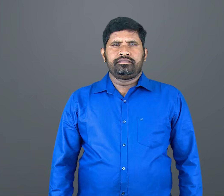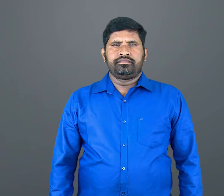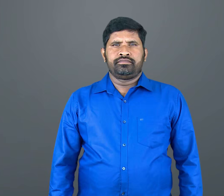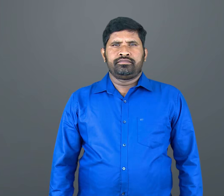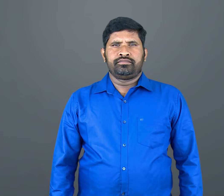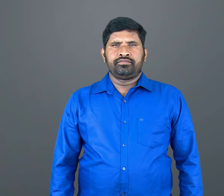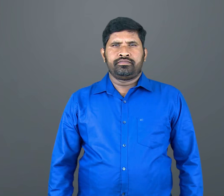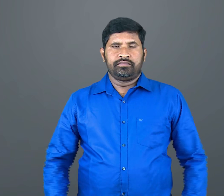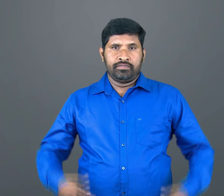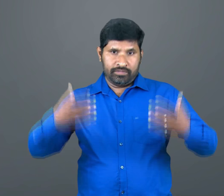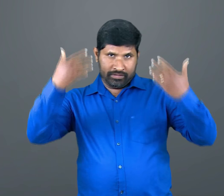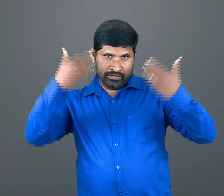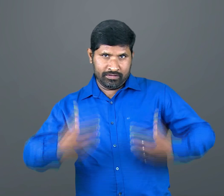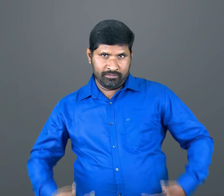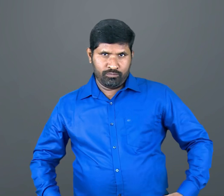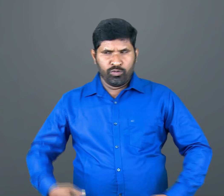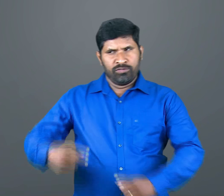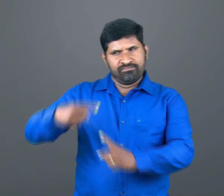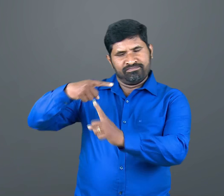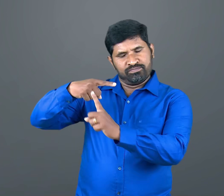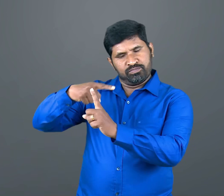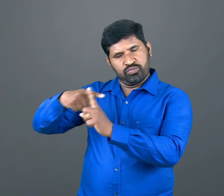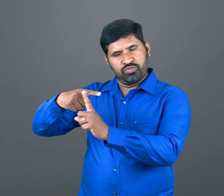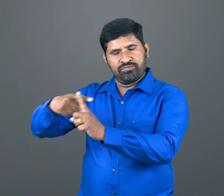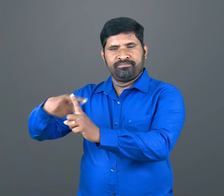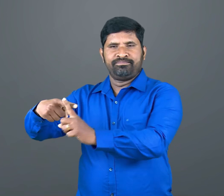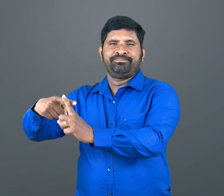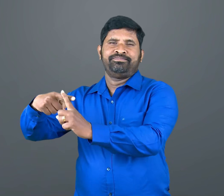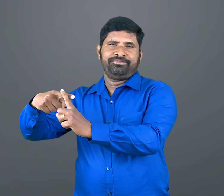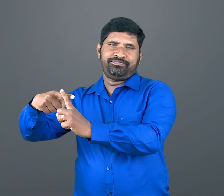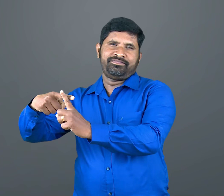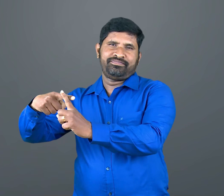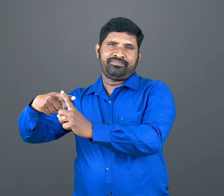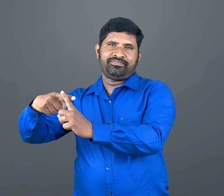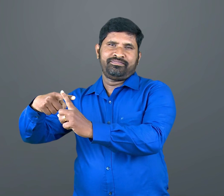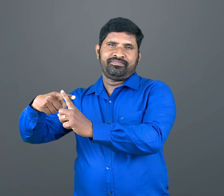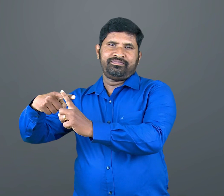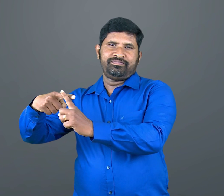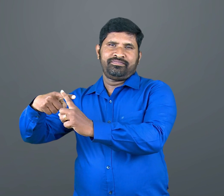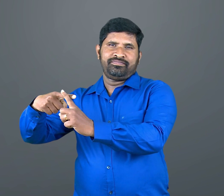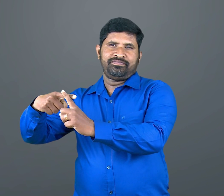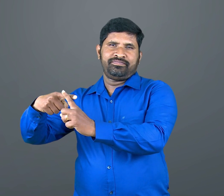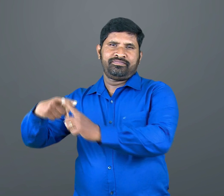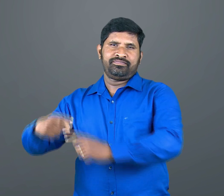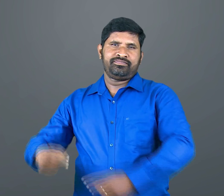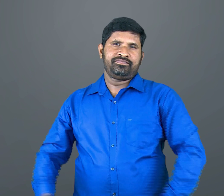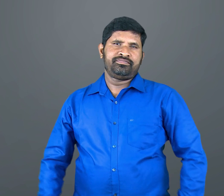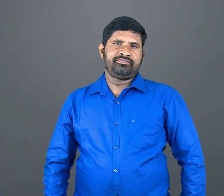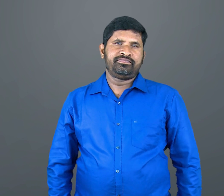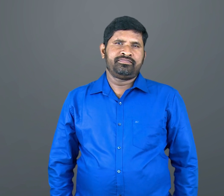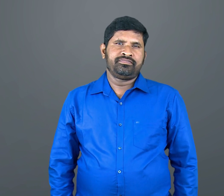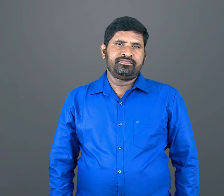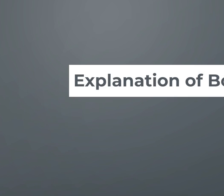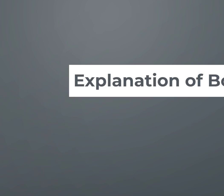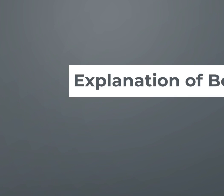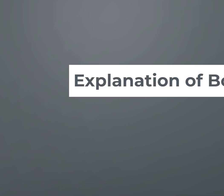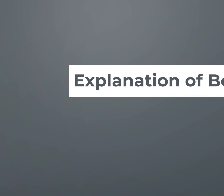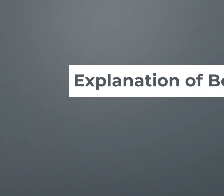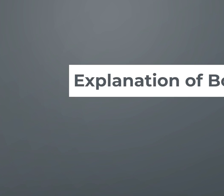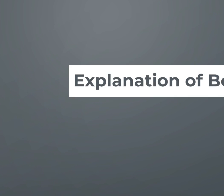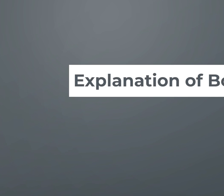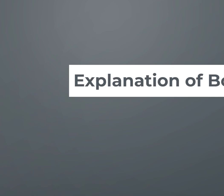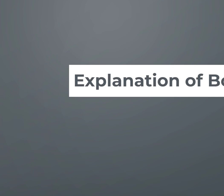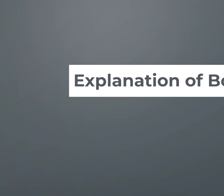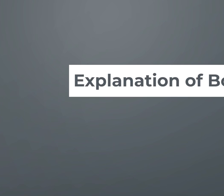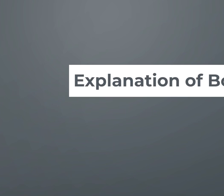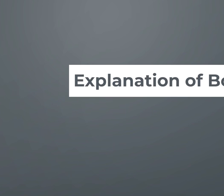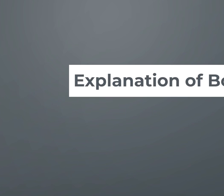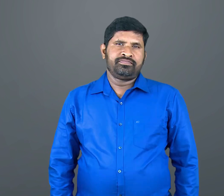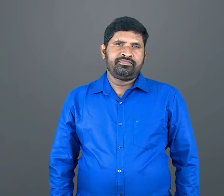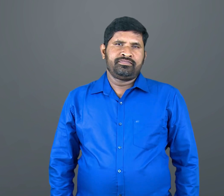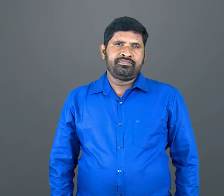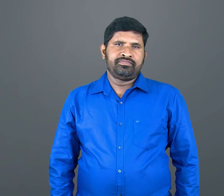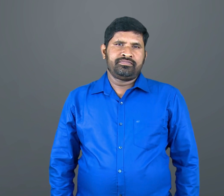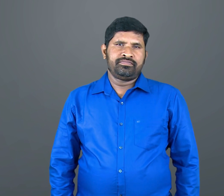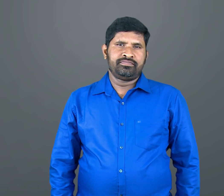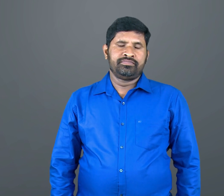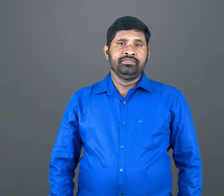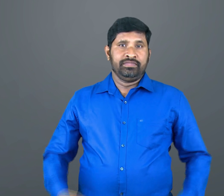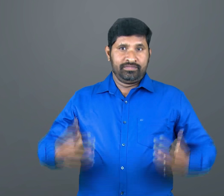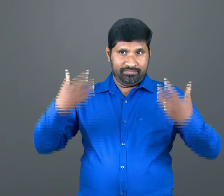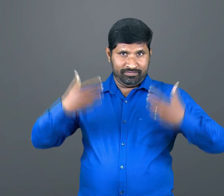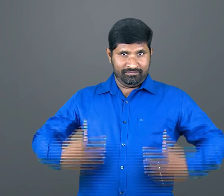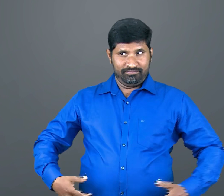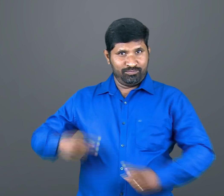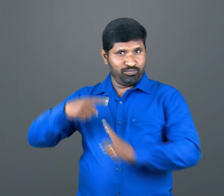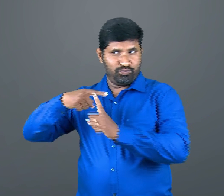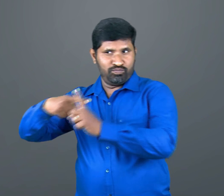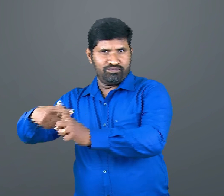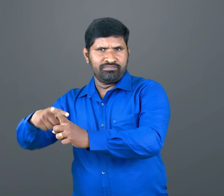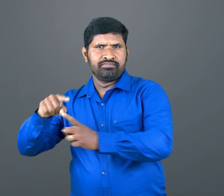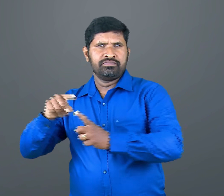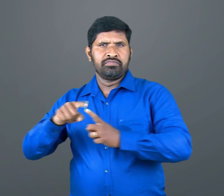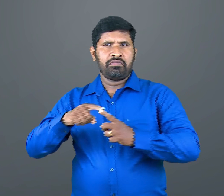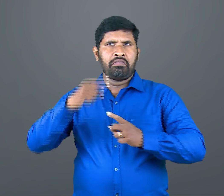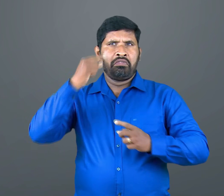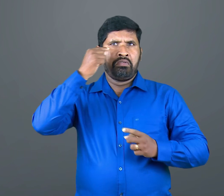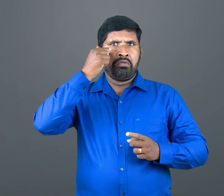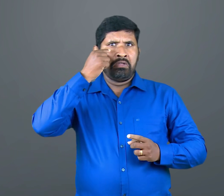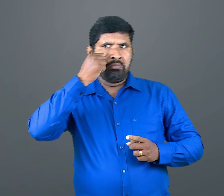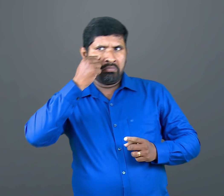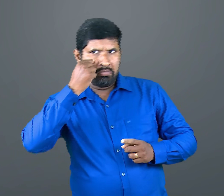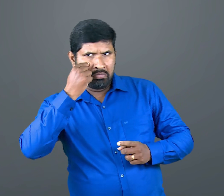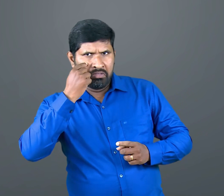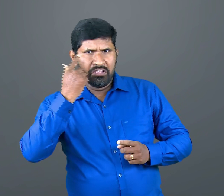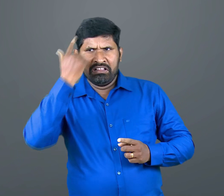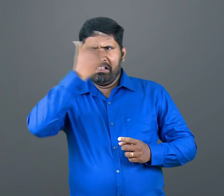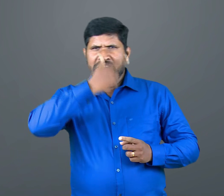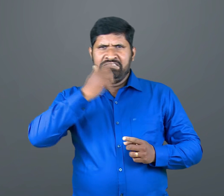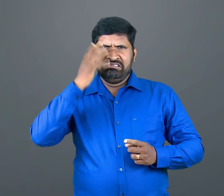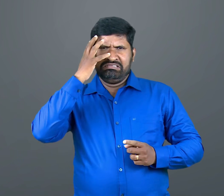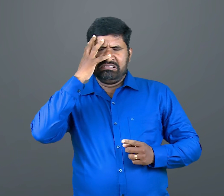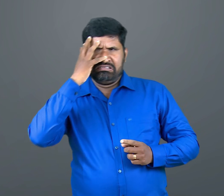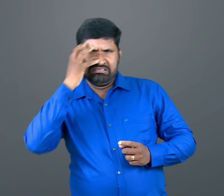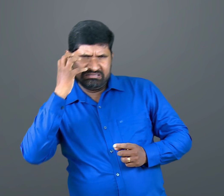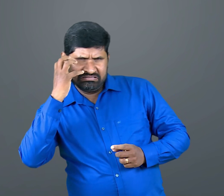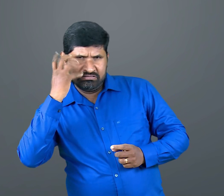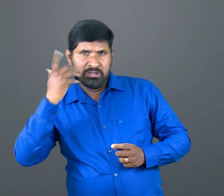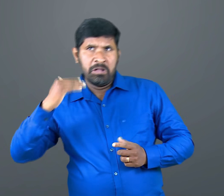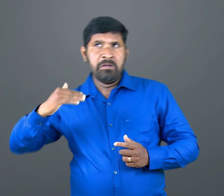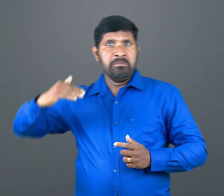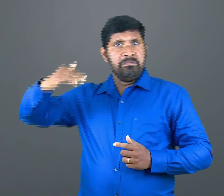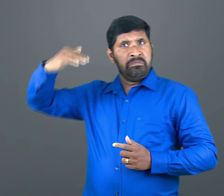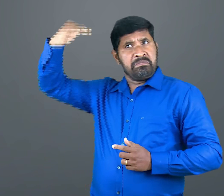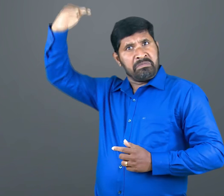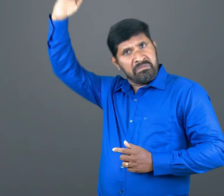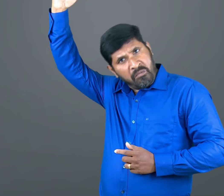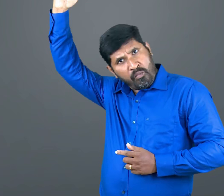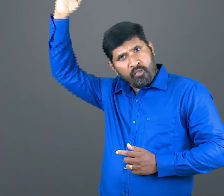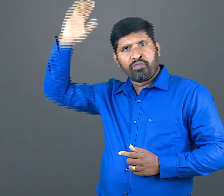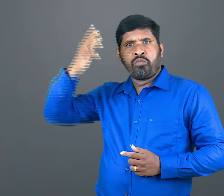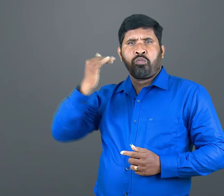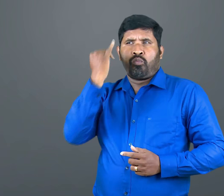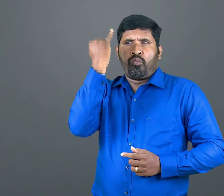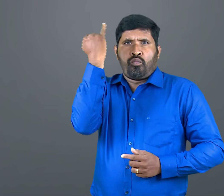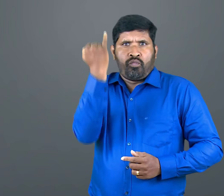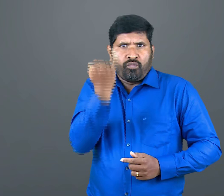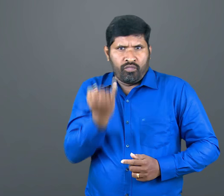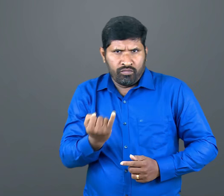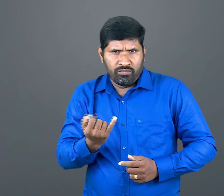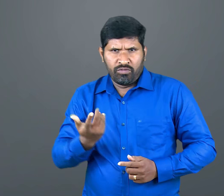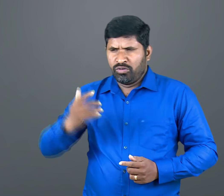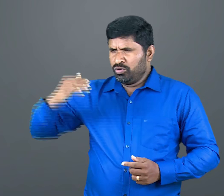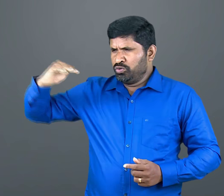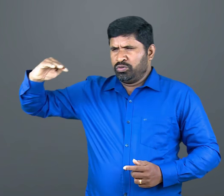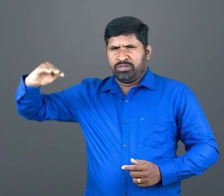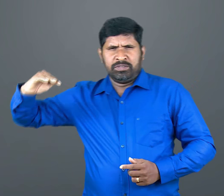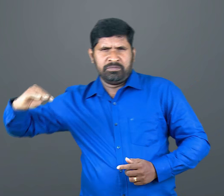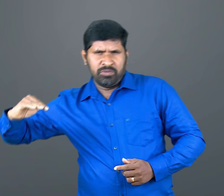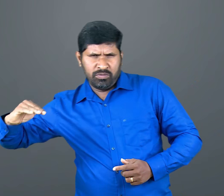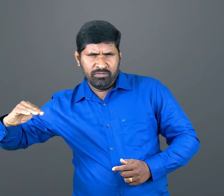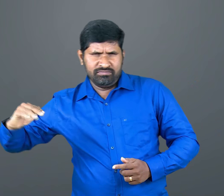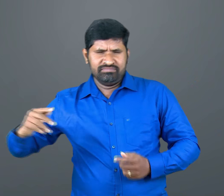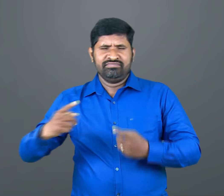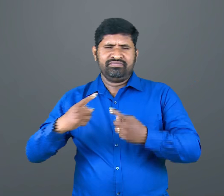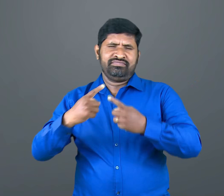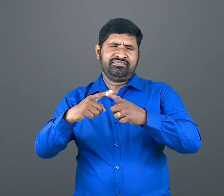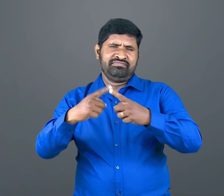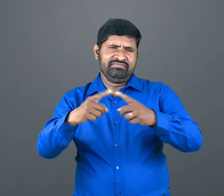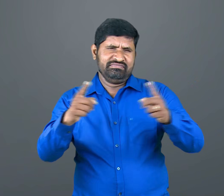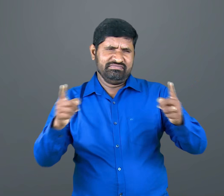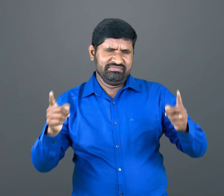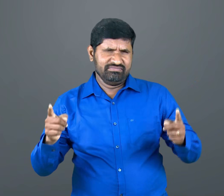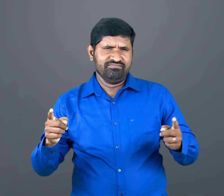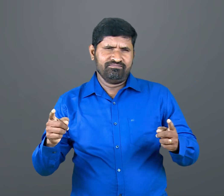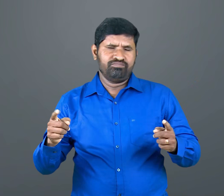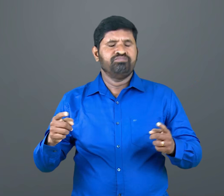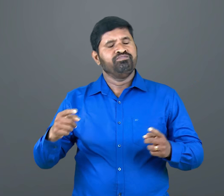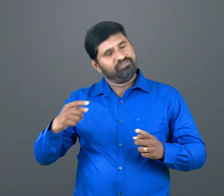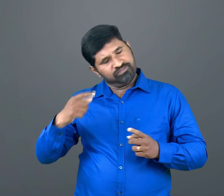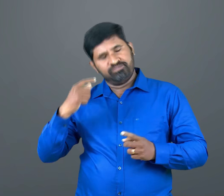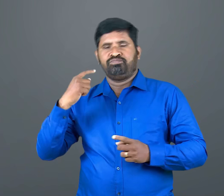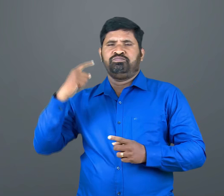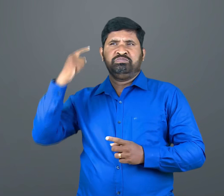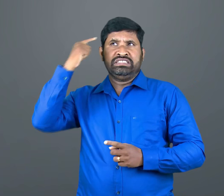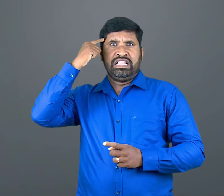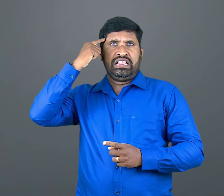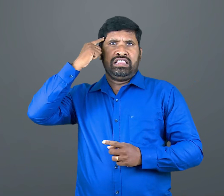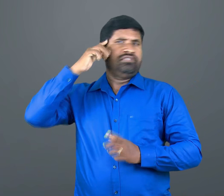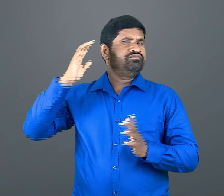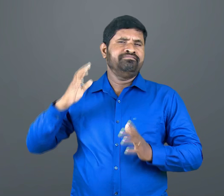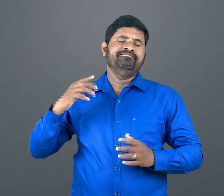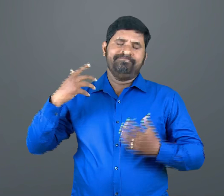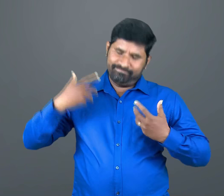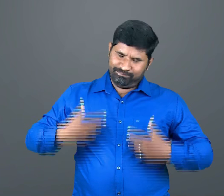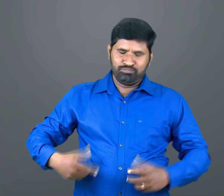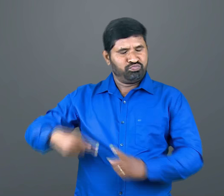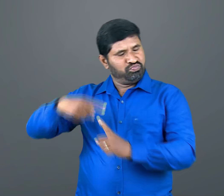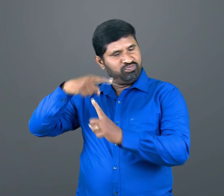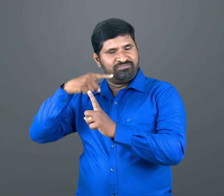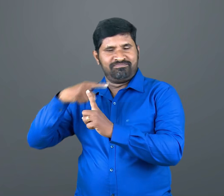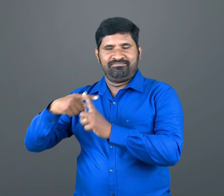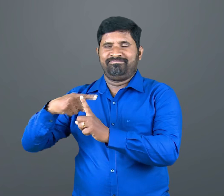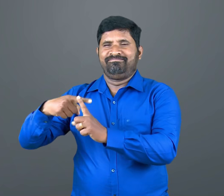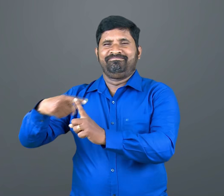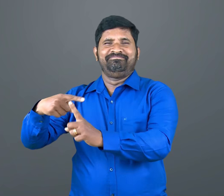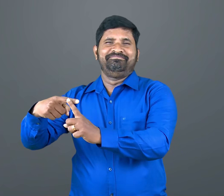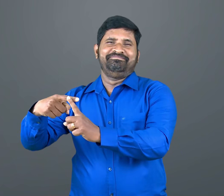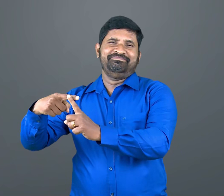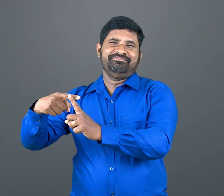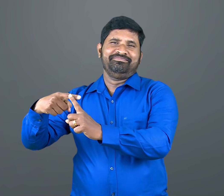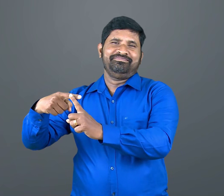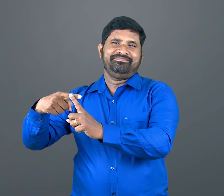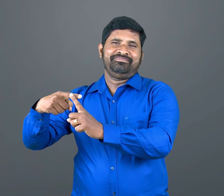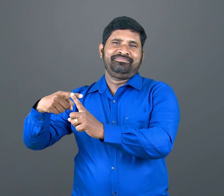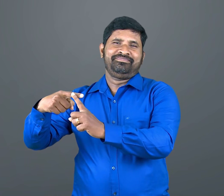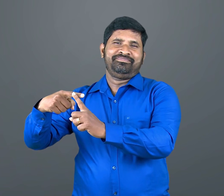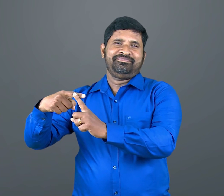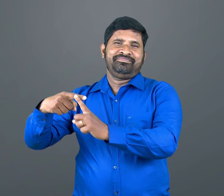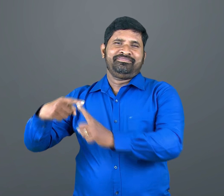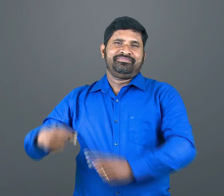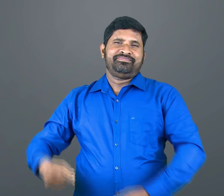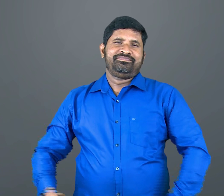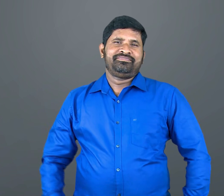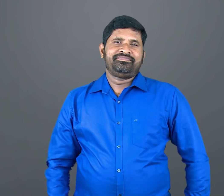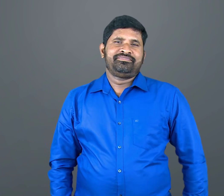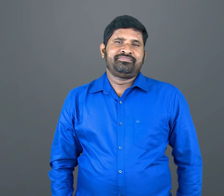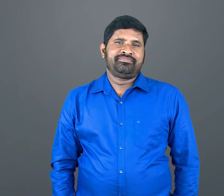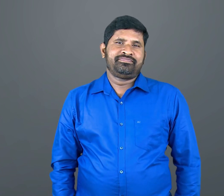Body positive